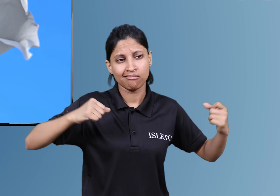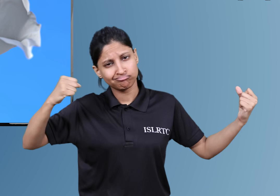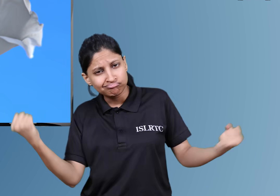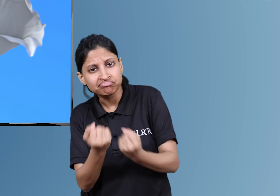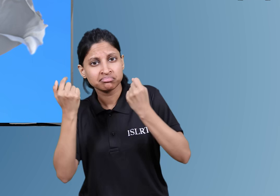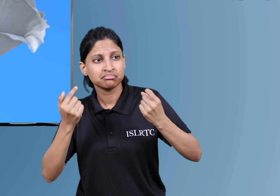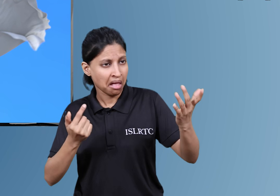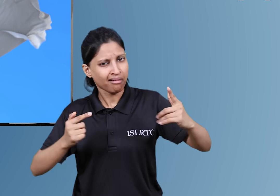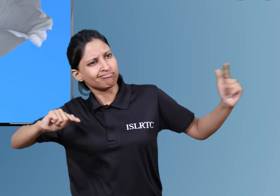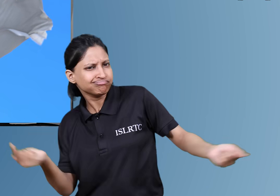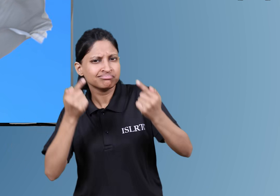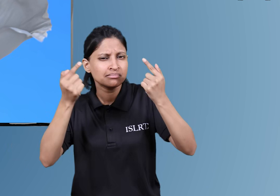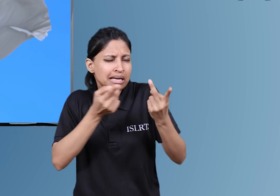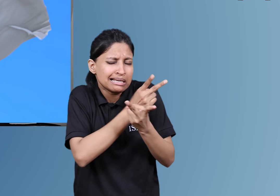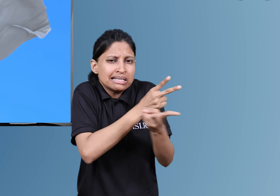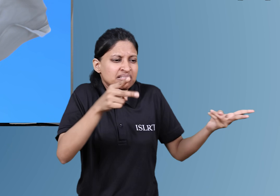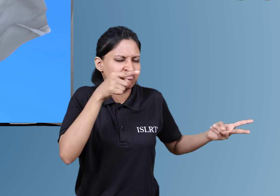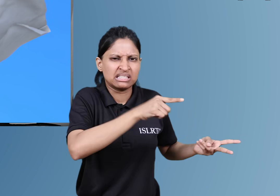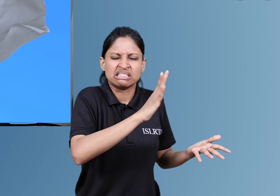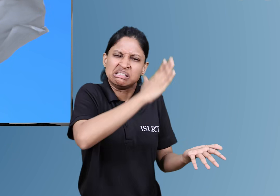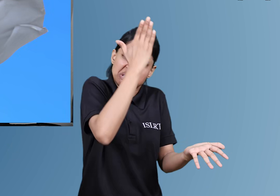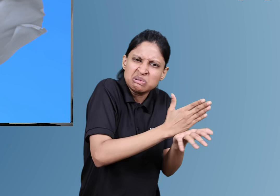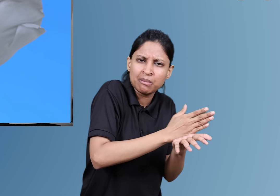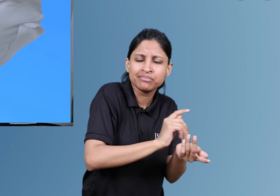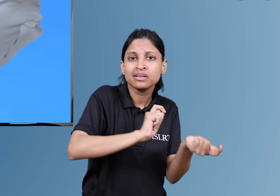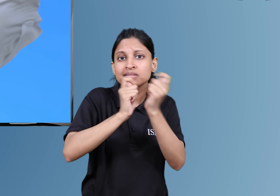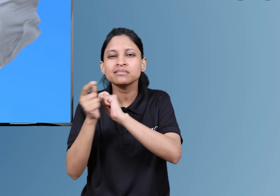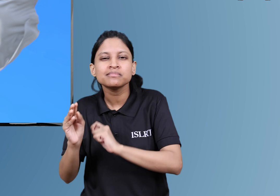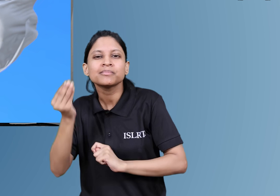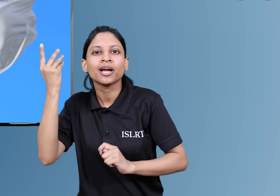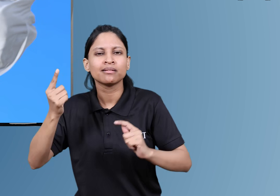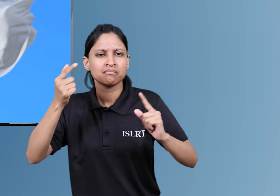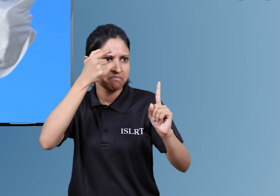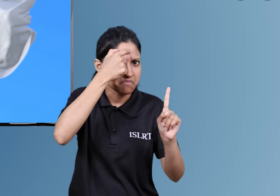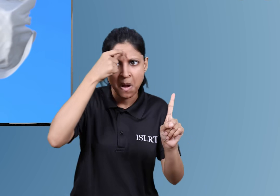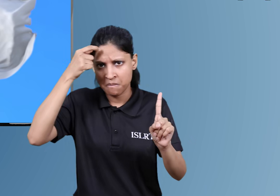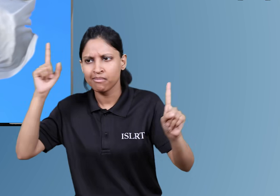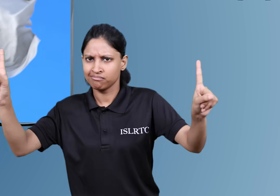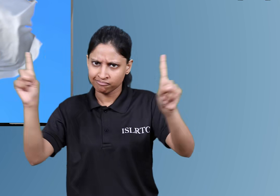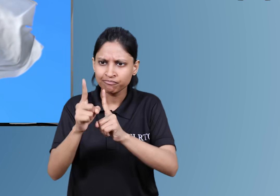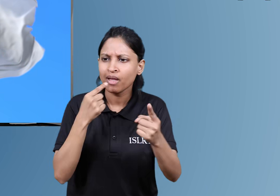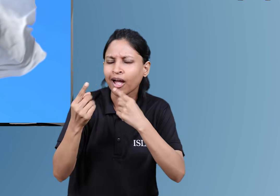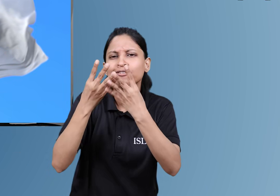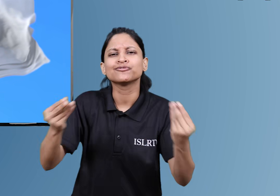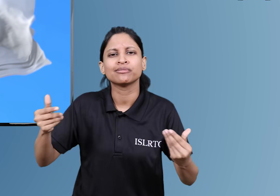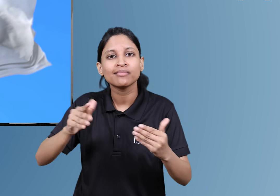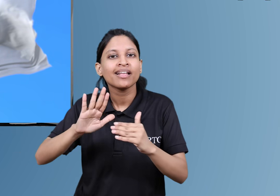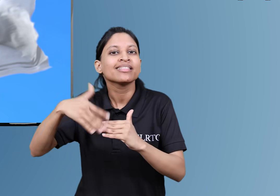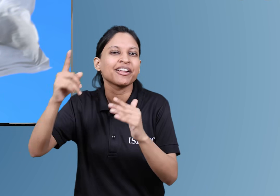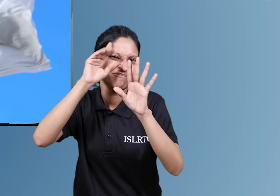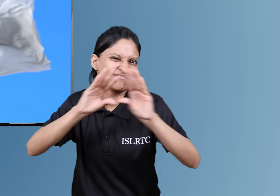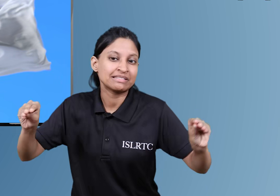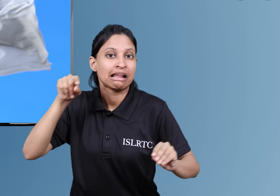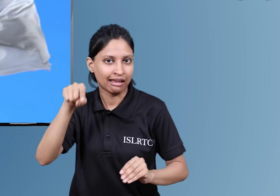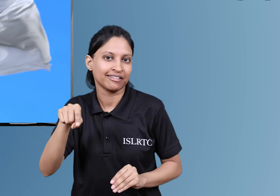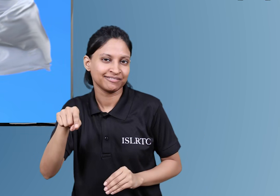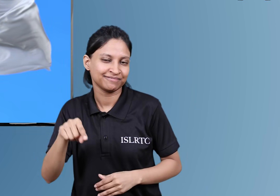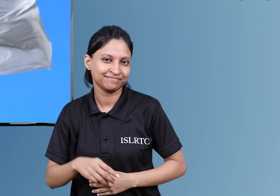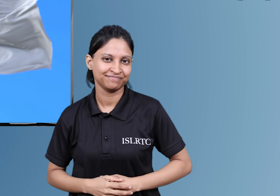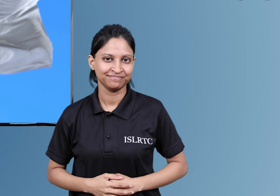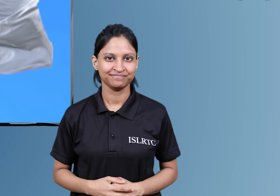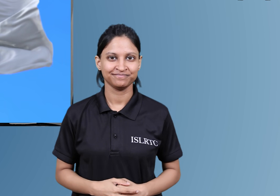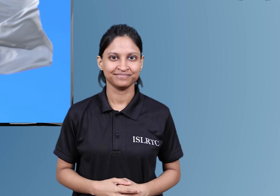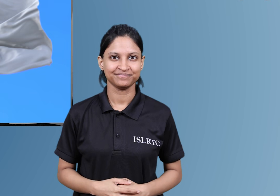Pacifism is the belief that violence and war should be ended and that conflicts can be resolved through peaceful means.